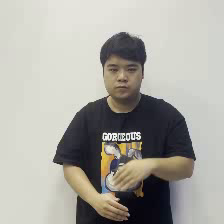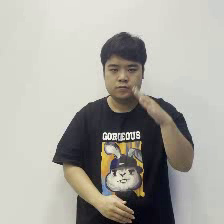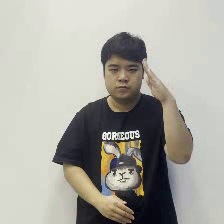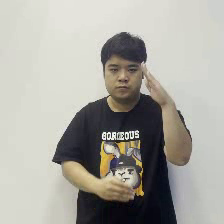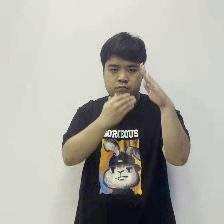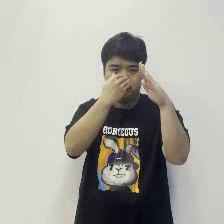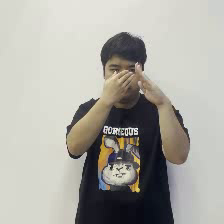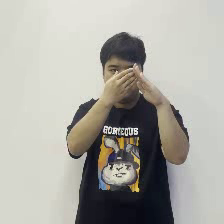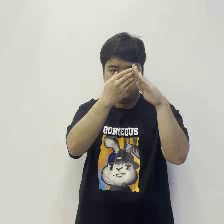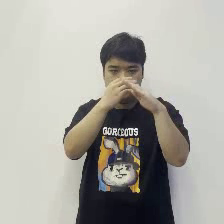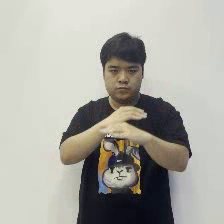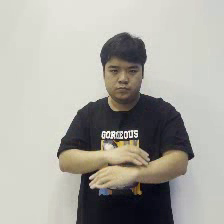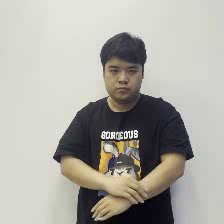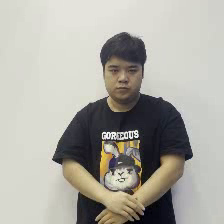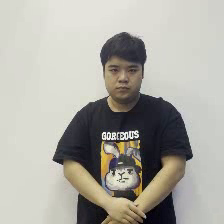Trường học